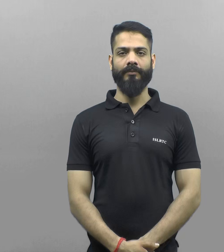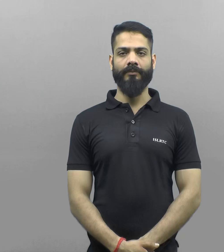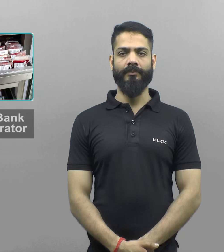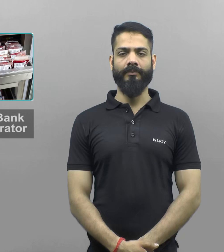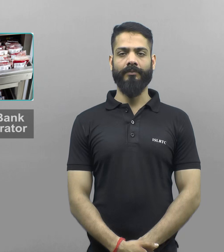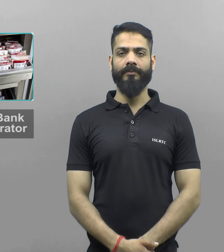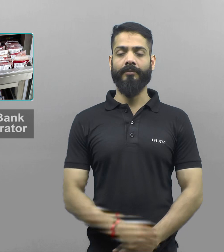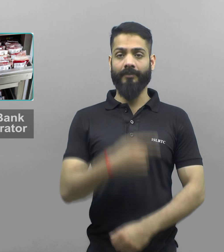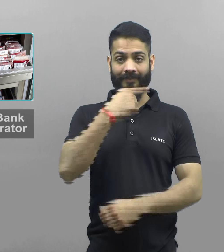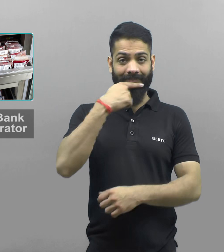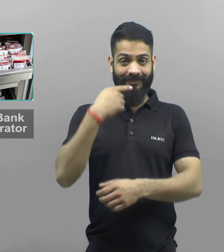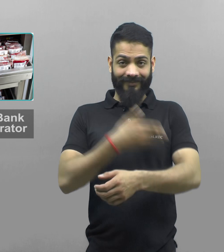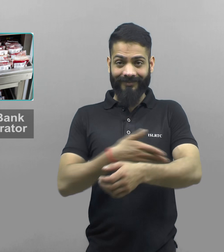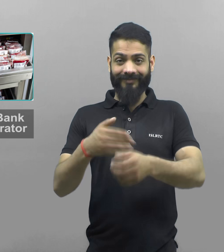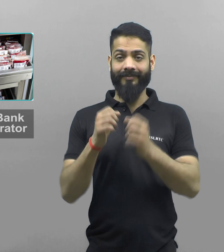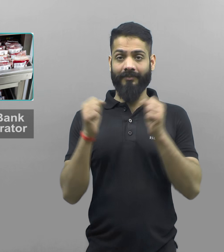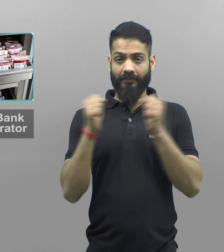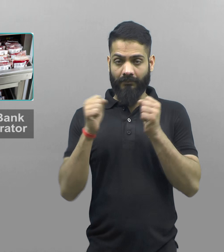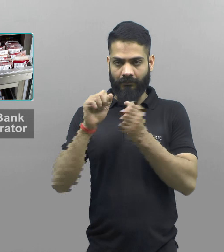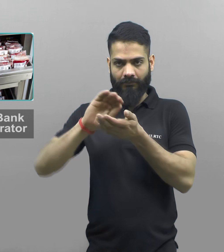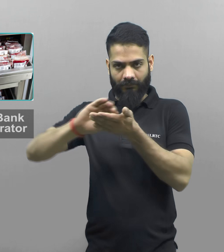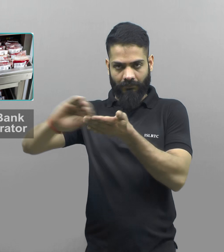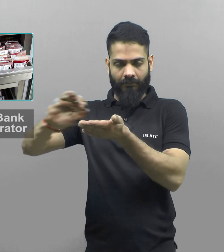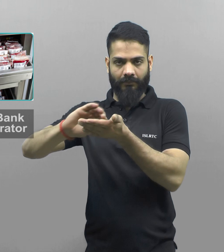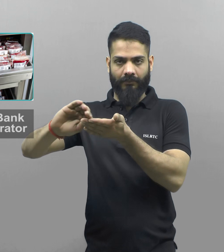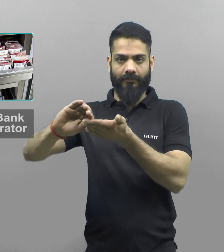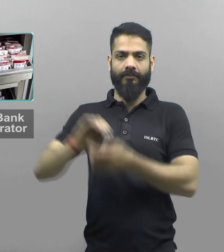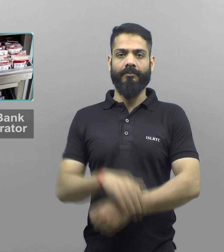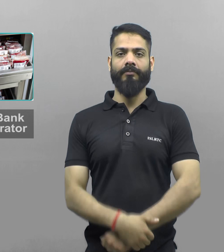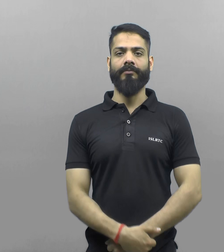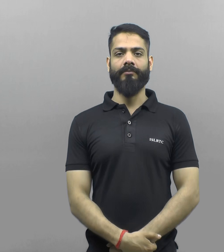Blood Bank Refrigerator